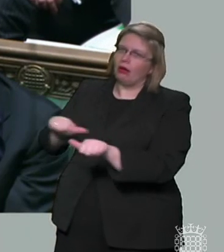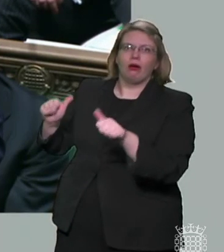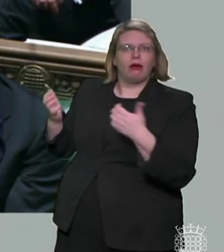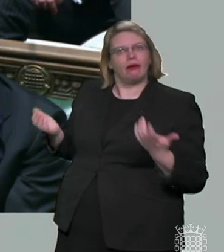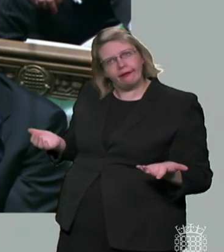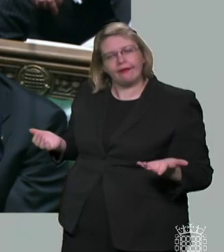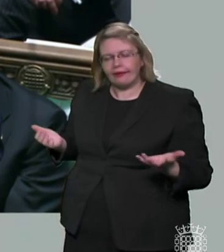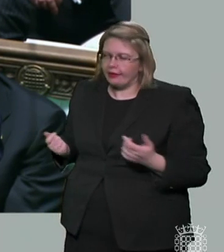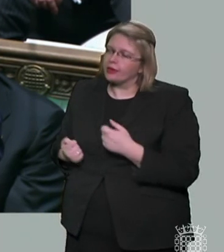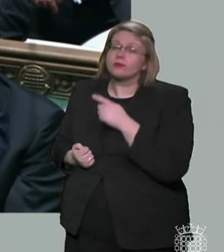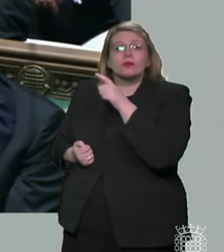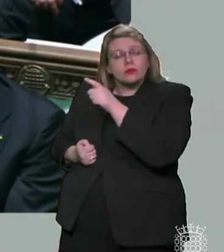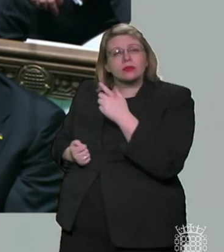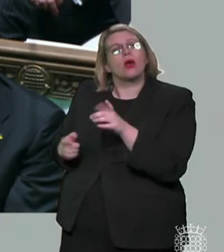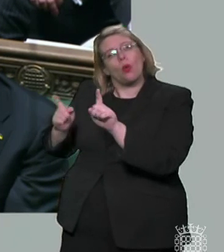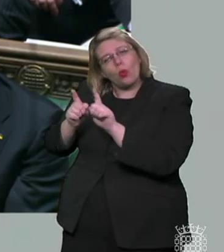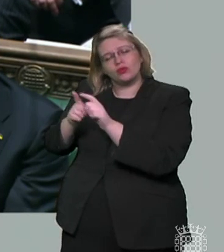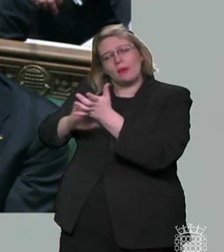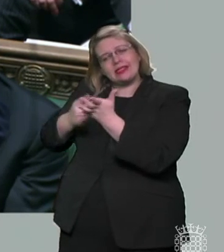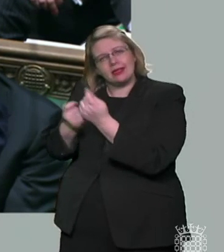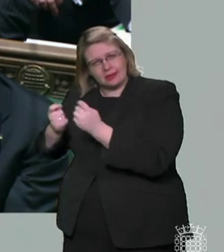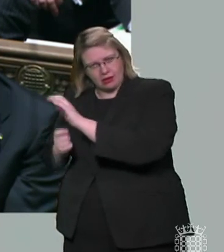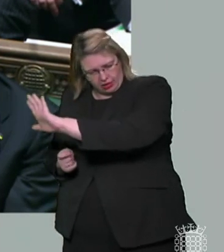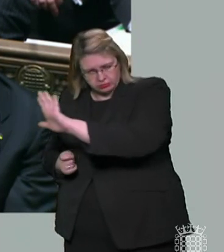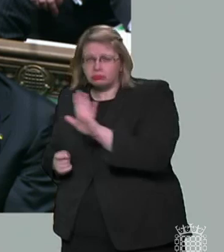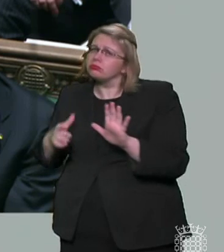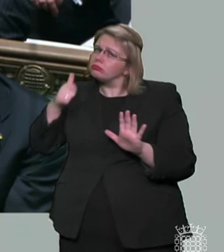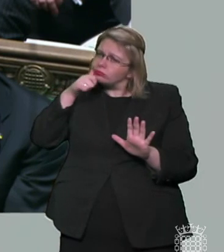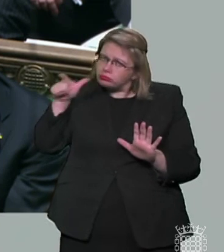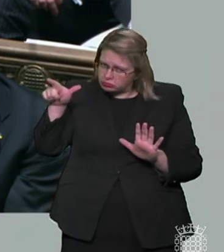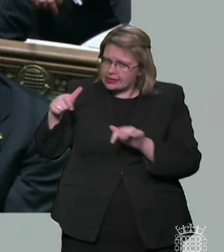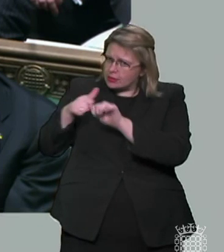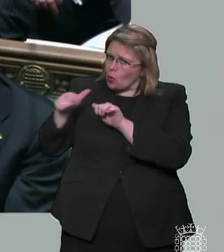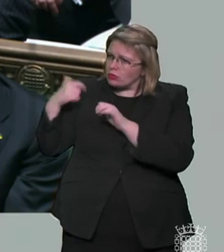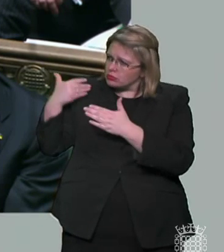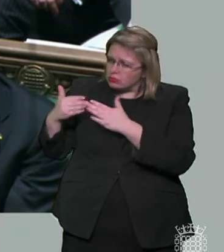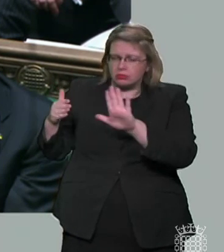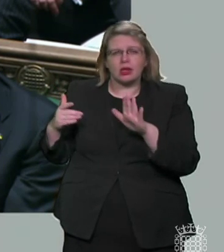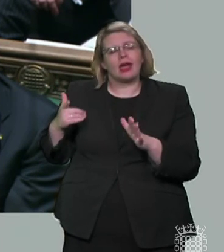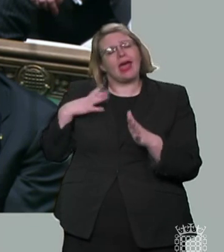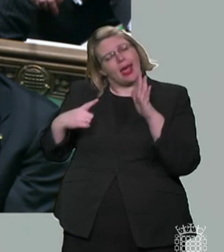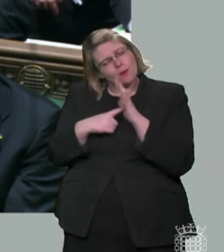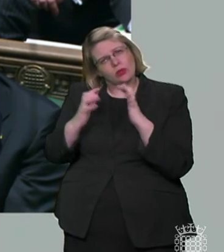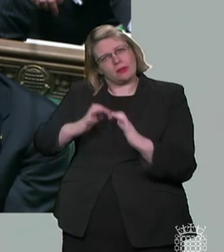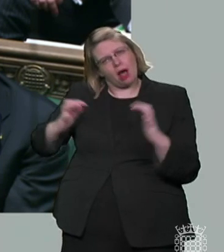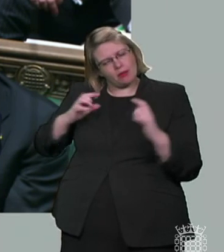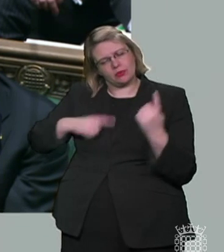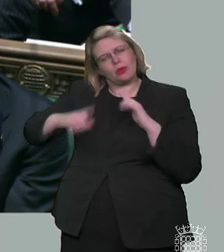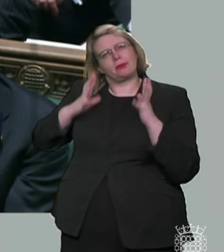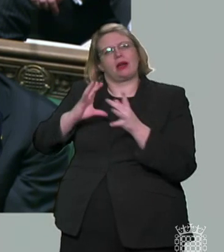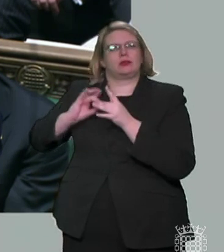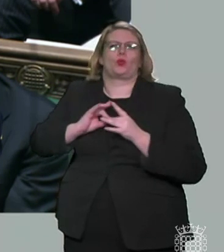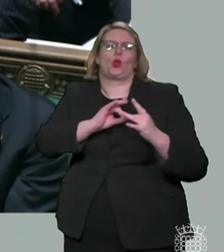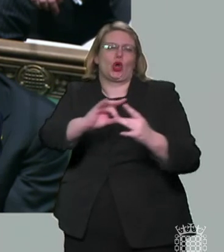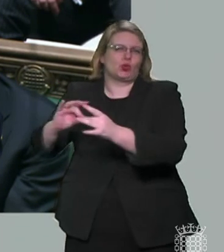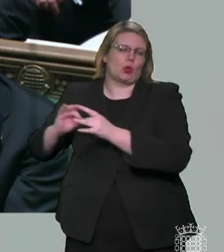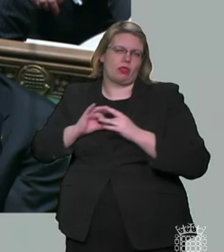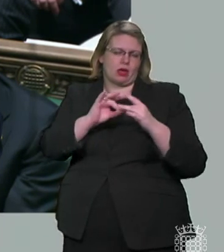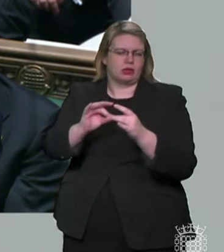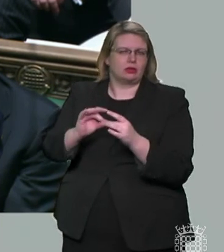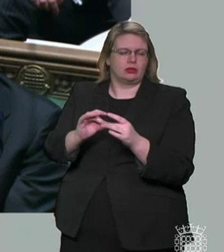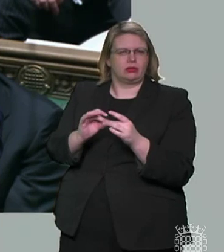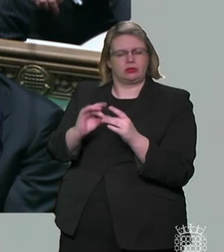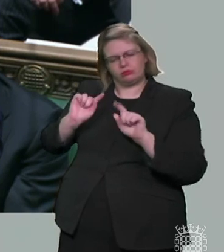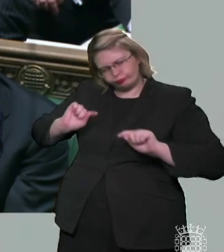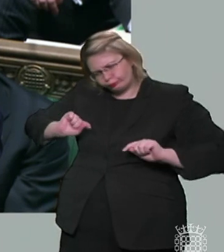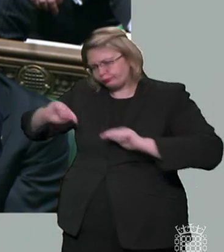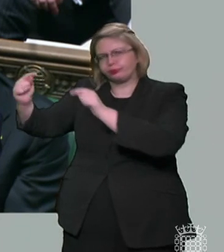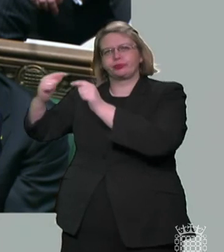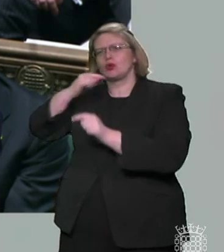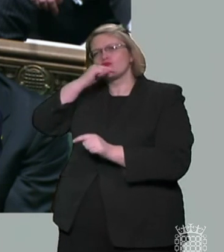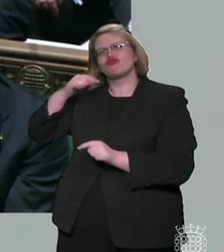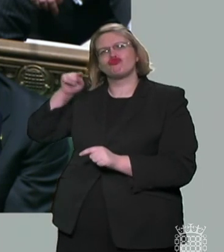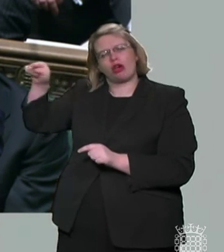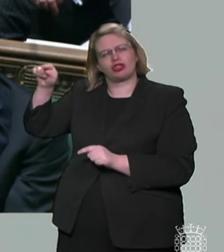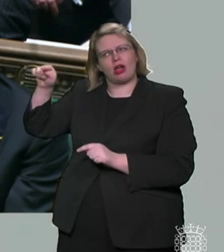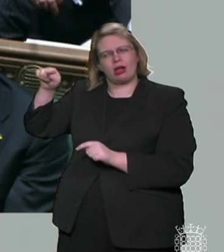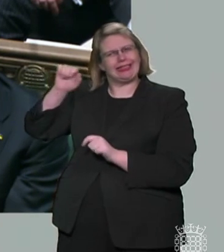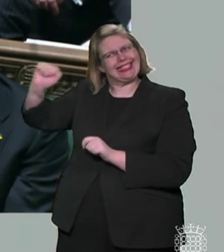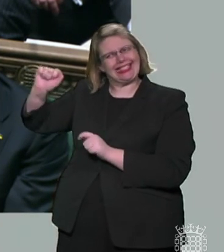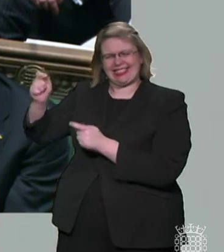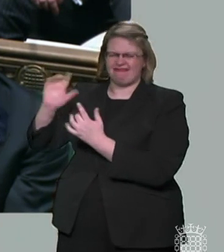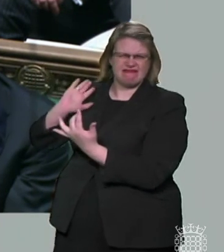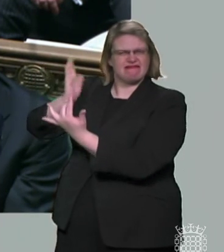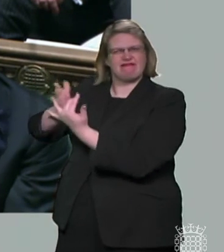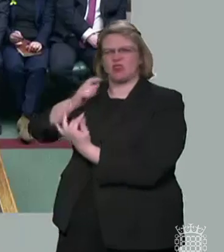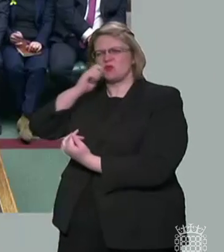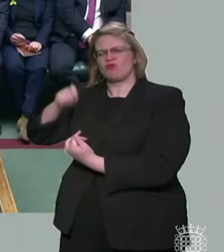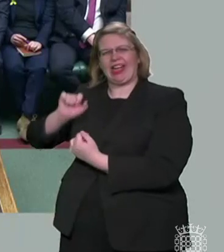What we will also do, and here the right honourable and learned Gentleman has been supportive, is ensure that as a House of Commons we work together to maintain our opposition to Vladimir Putin’s vile war in Ukraine.